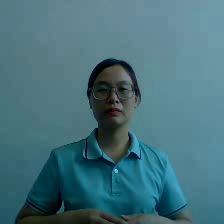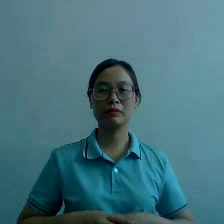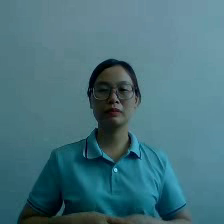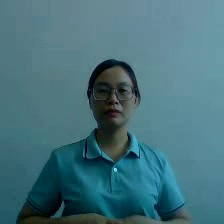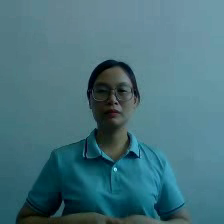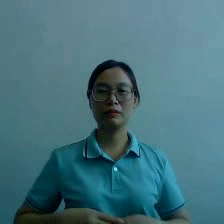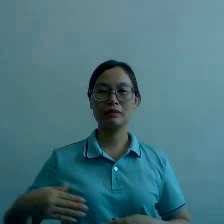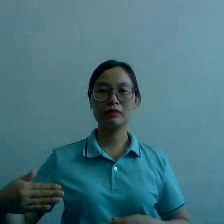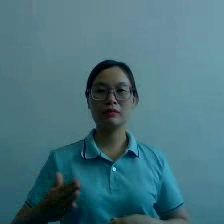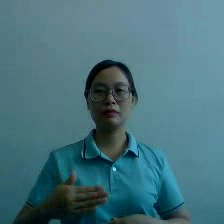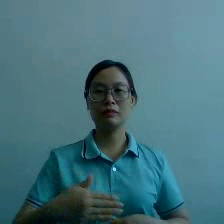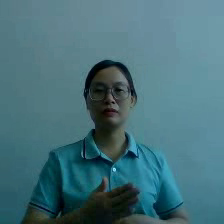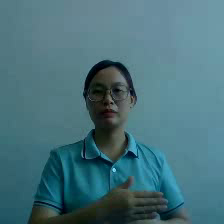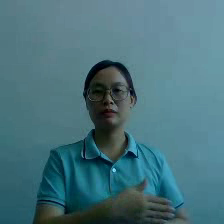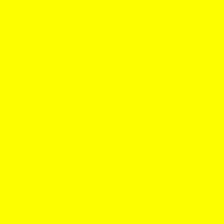Cá